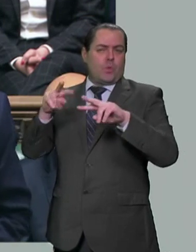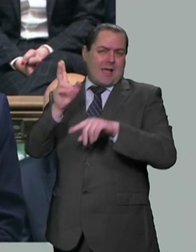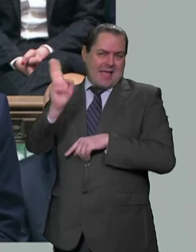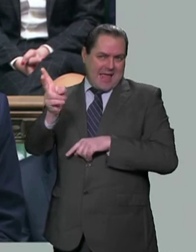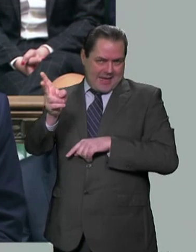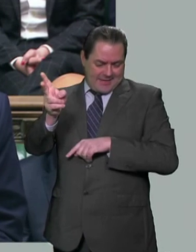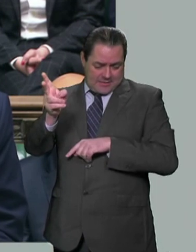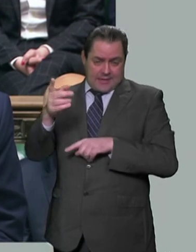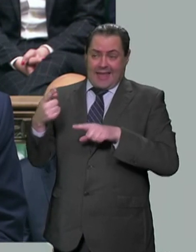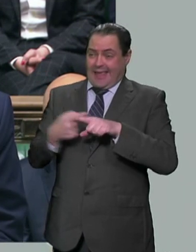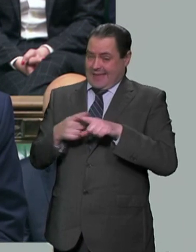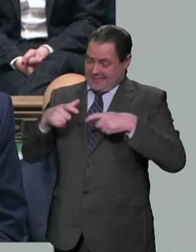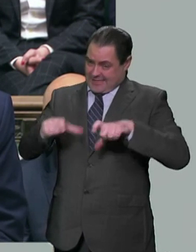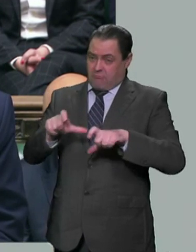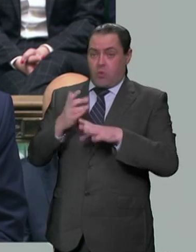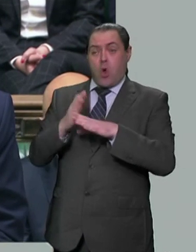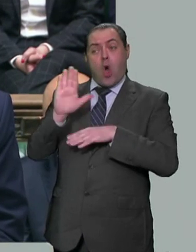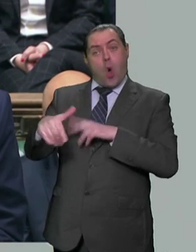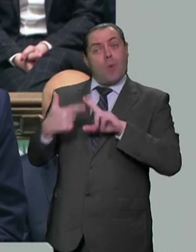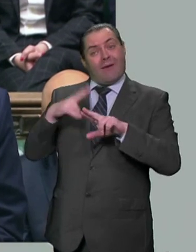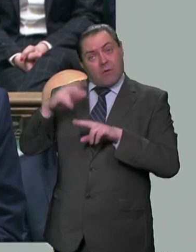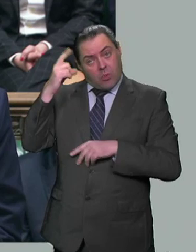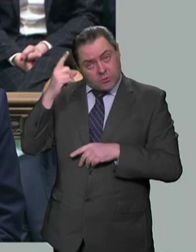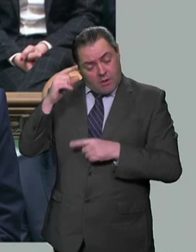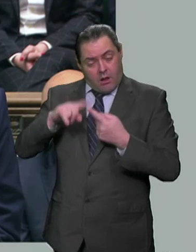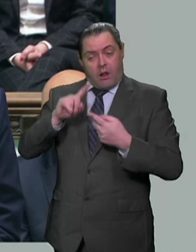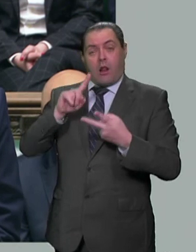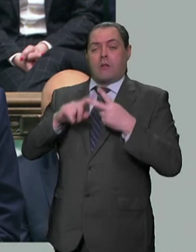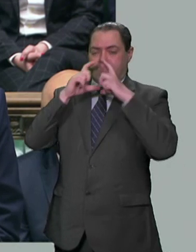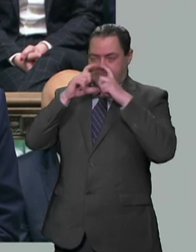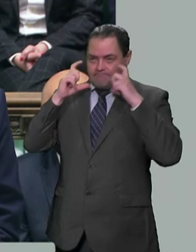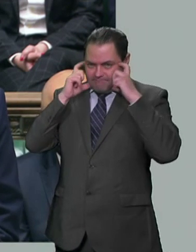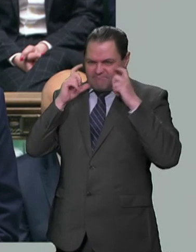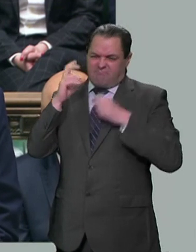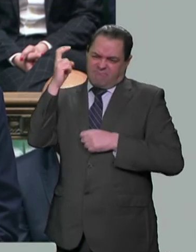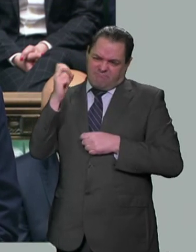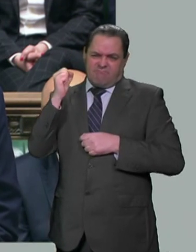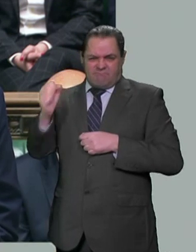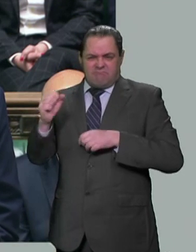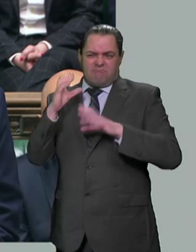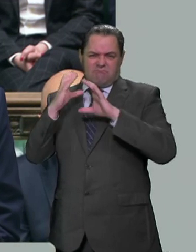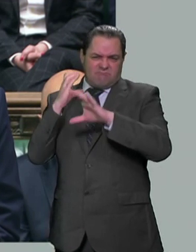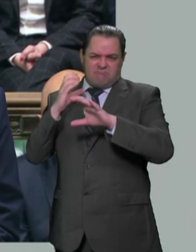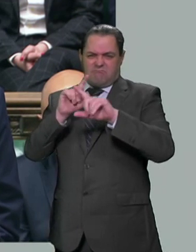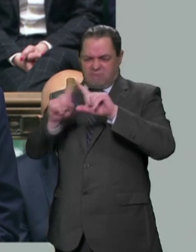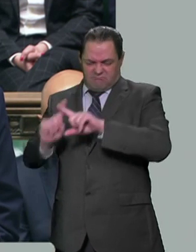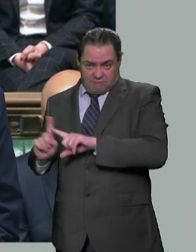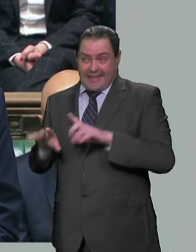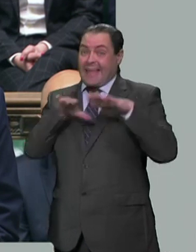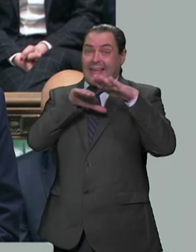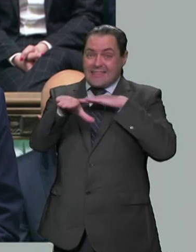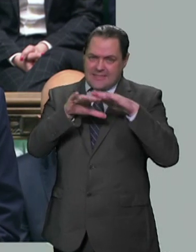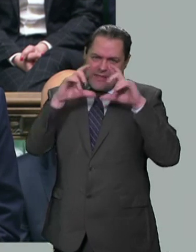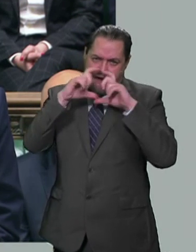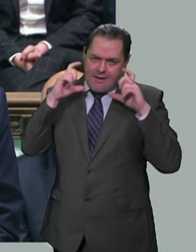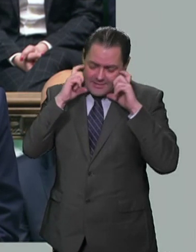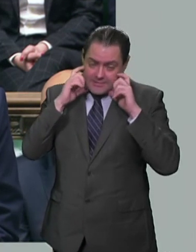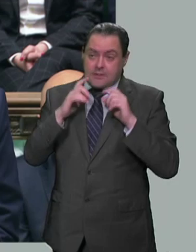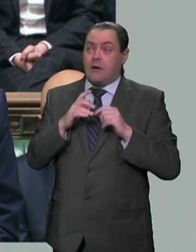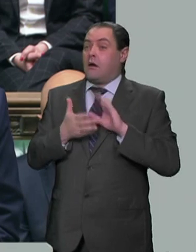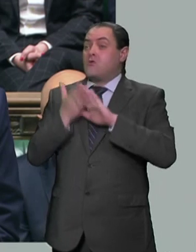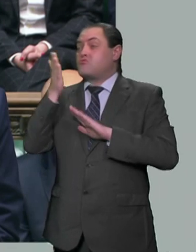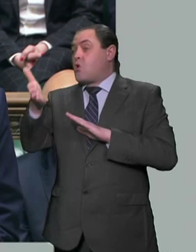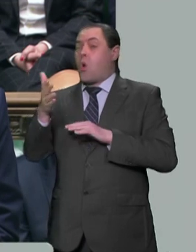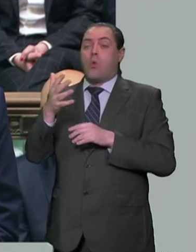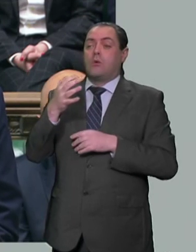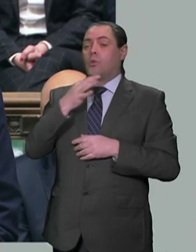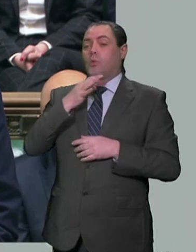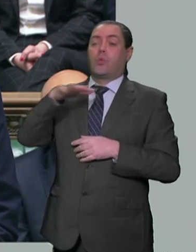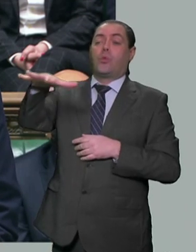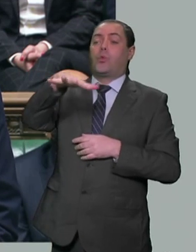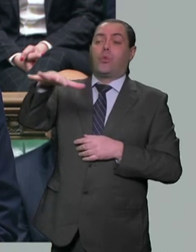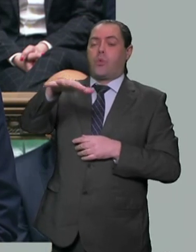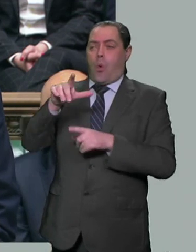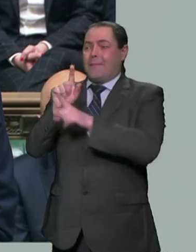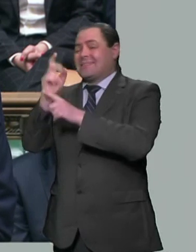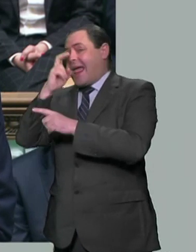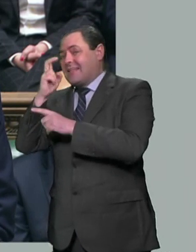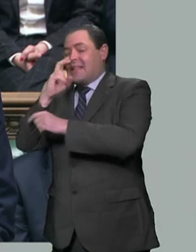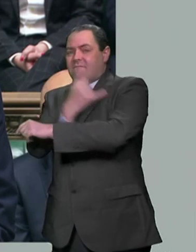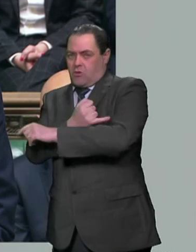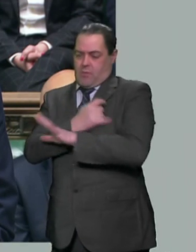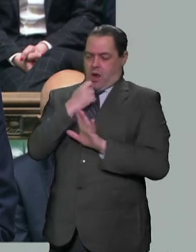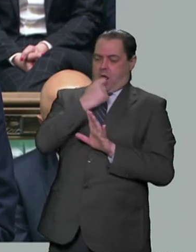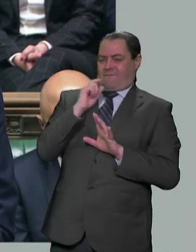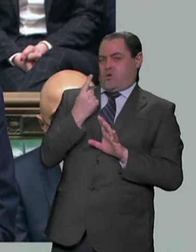People in England should carry on working from home whenever they can, wear face coverings on public transport and in most indoor public places, and take a test before going to high-risk venues or meeting the elderly or vulnerable.